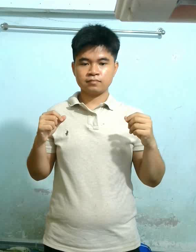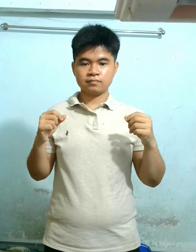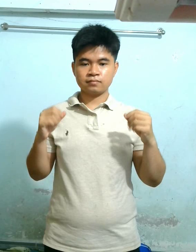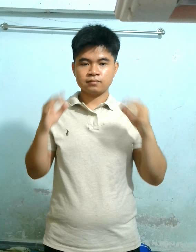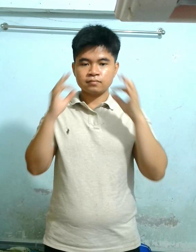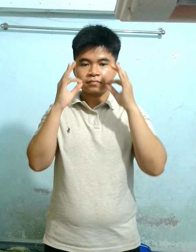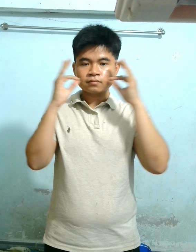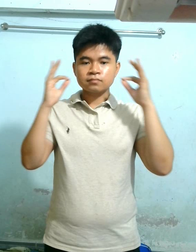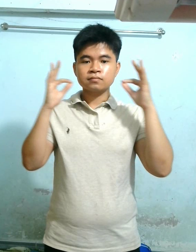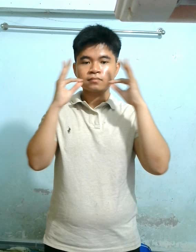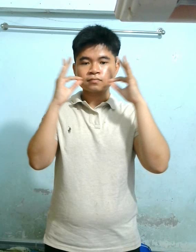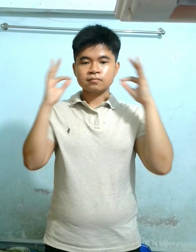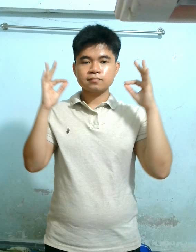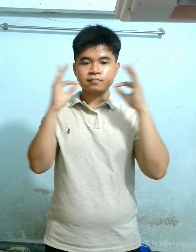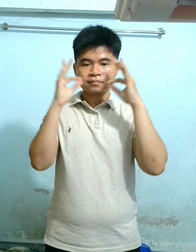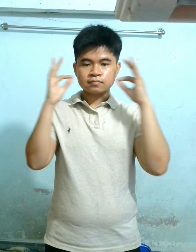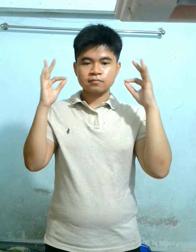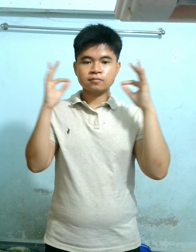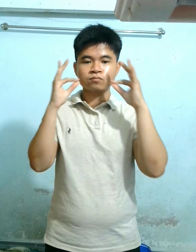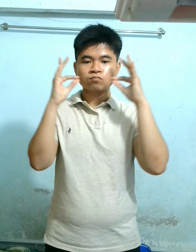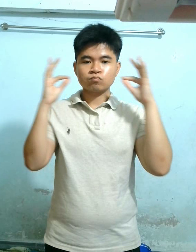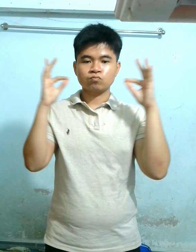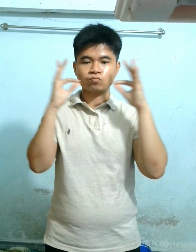meo